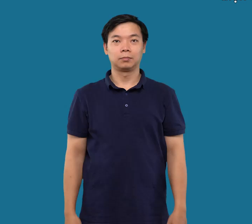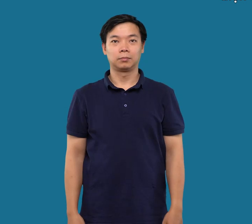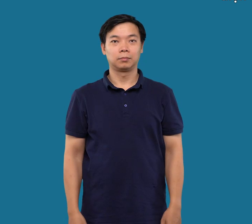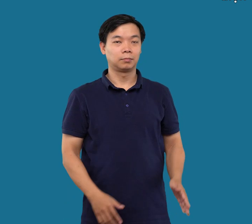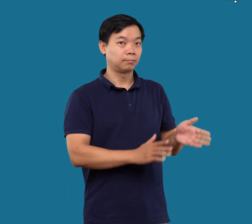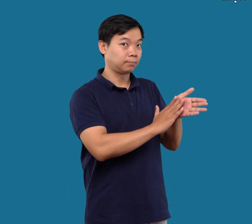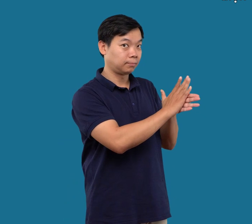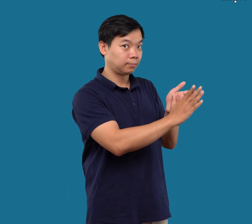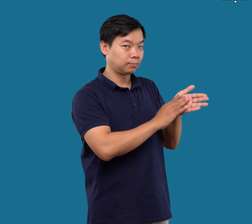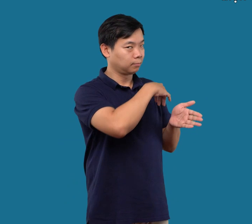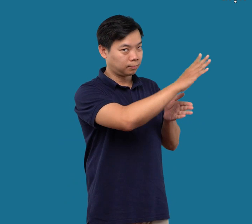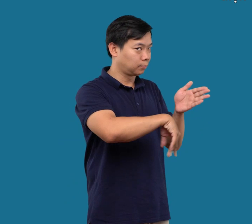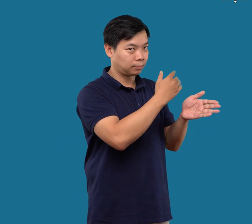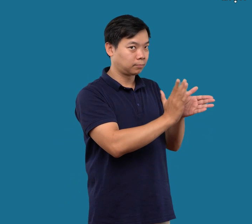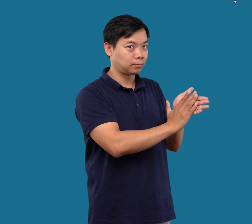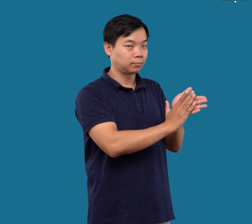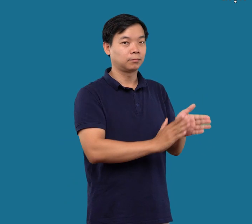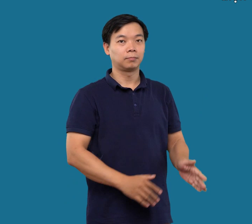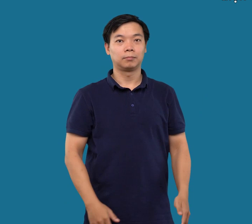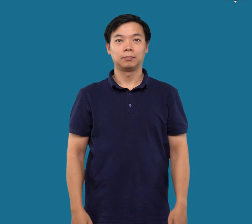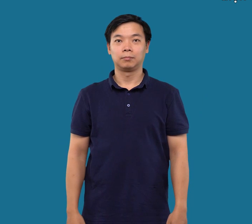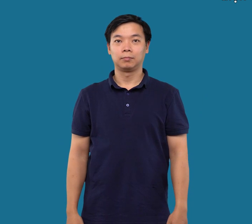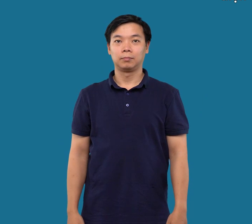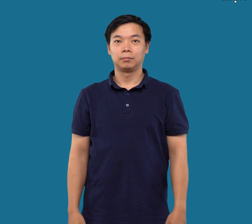diện tích toàn phần